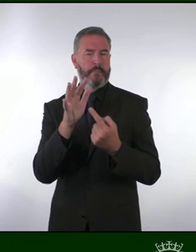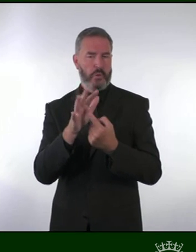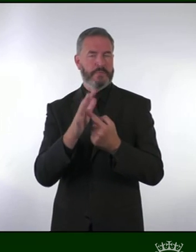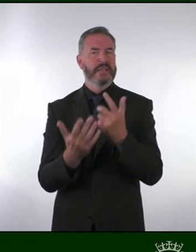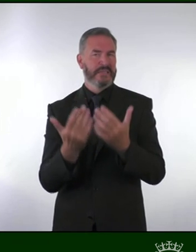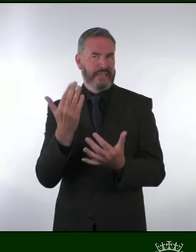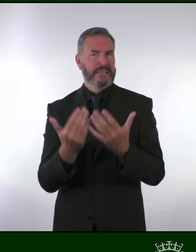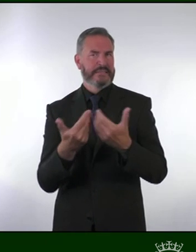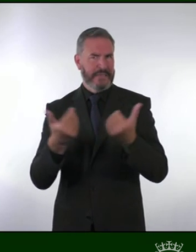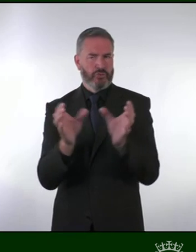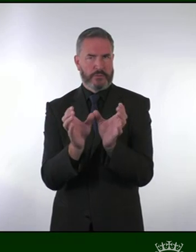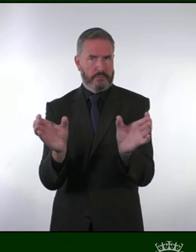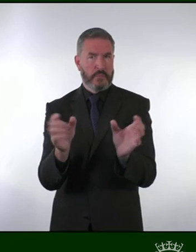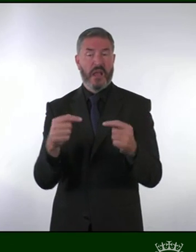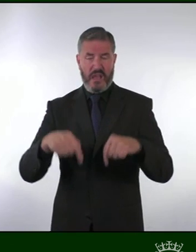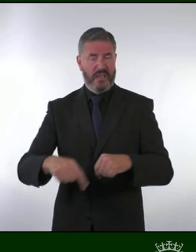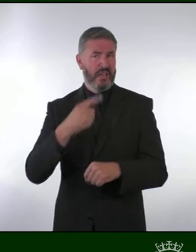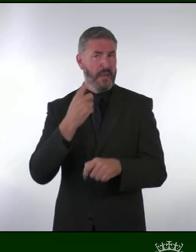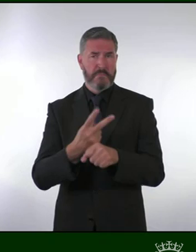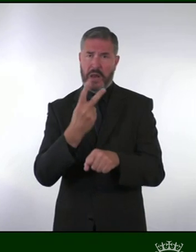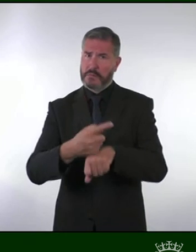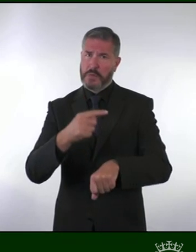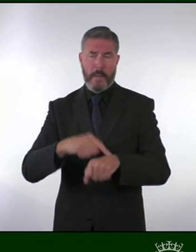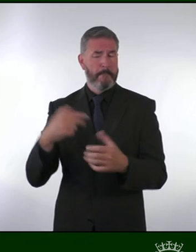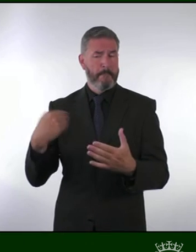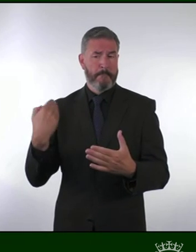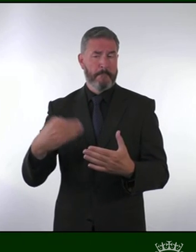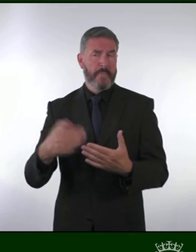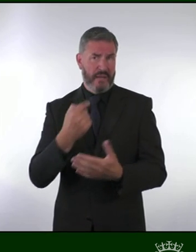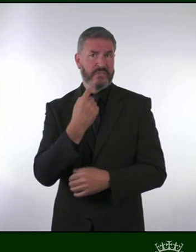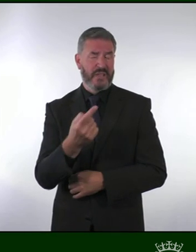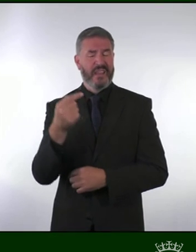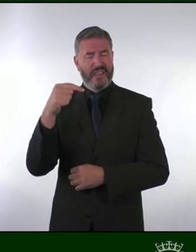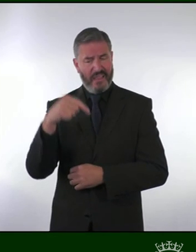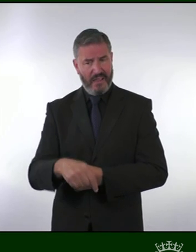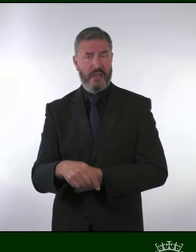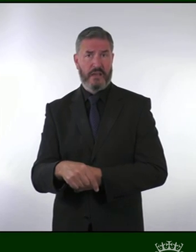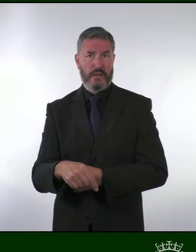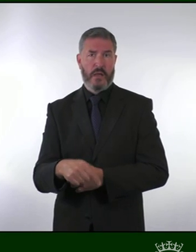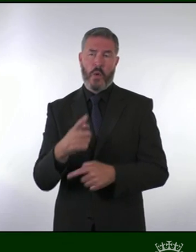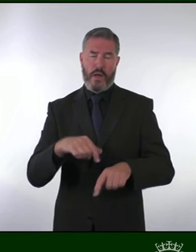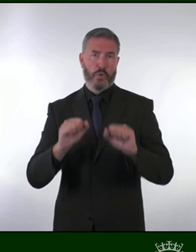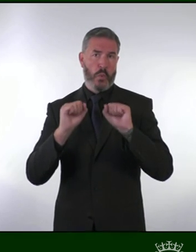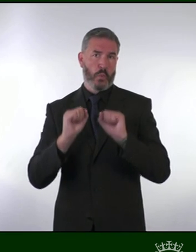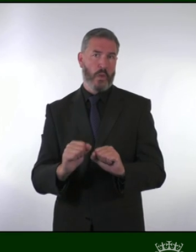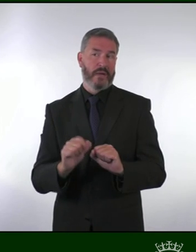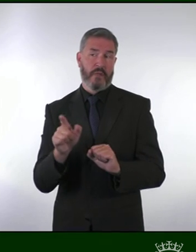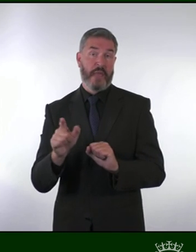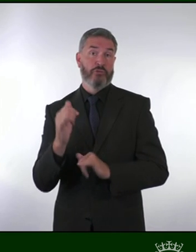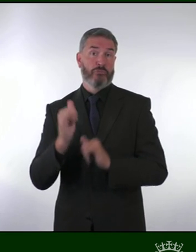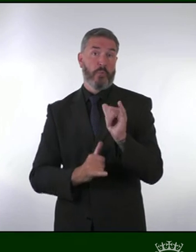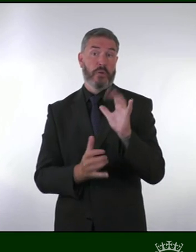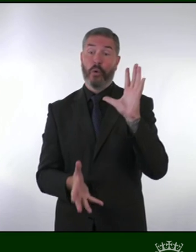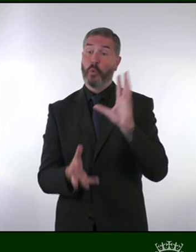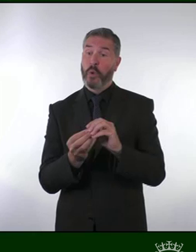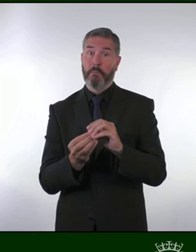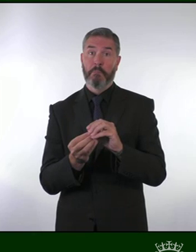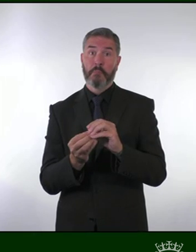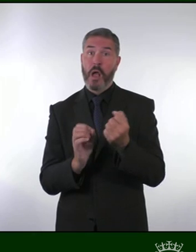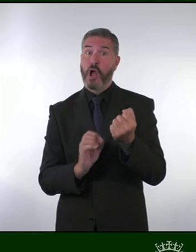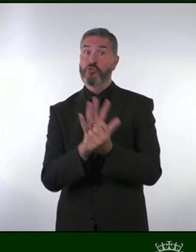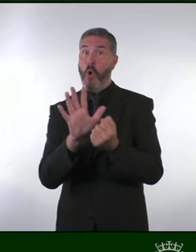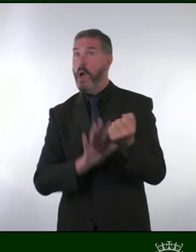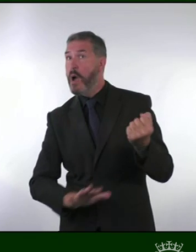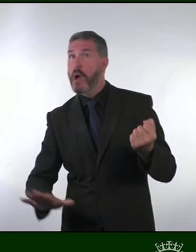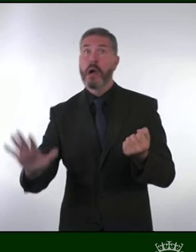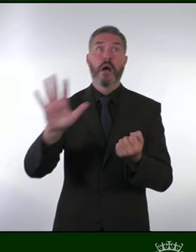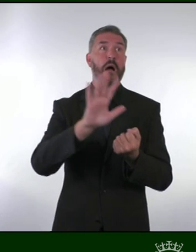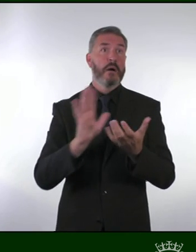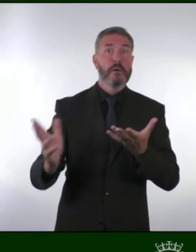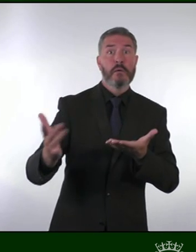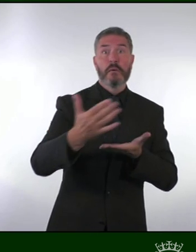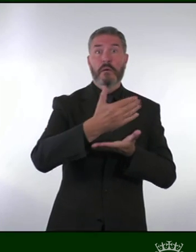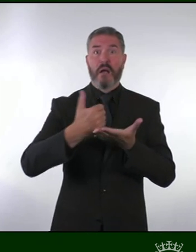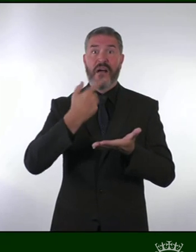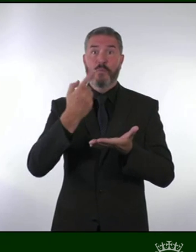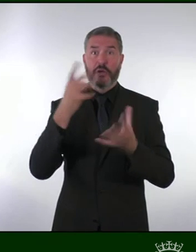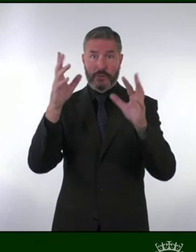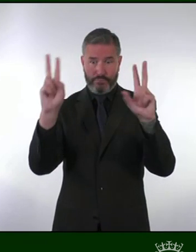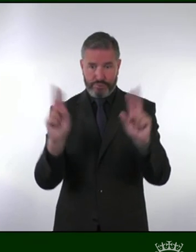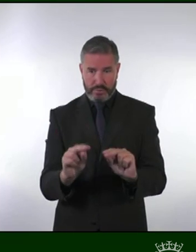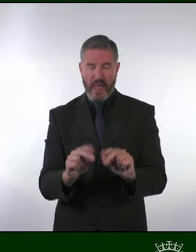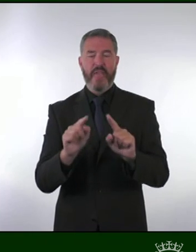As I have said repeatedly at this Dispatch Box, it is very important that we wait until the conclusion of this epidemic and have a proper statistical assessment of where we are.